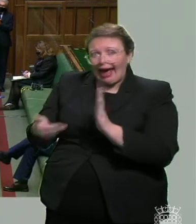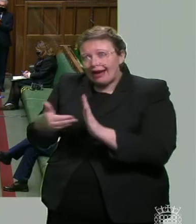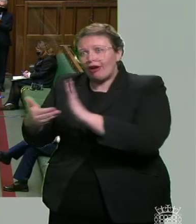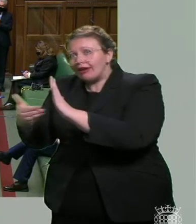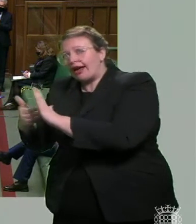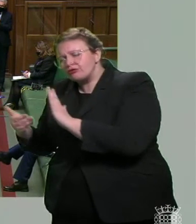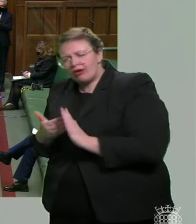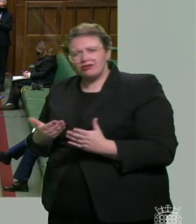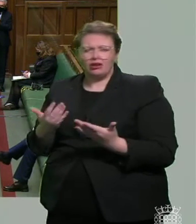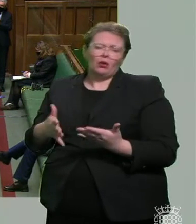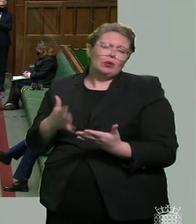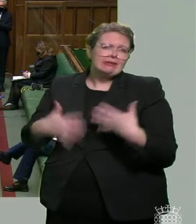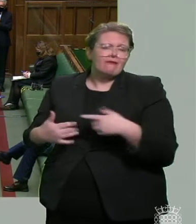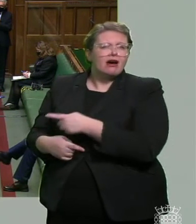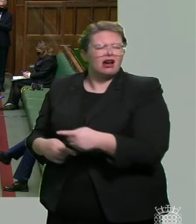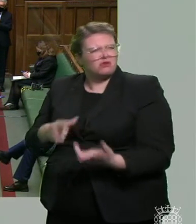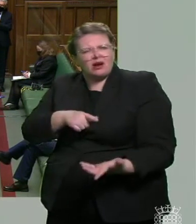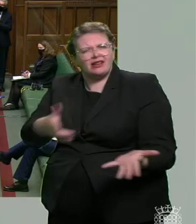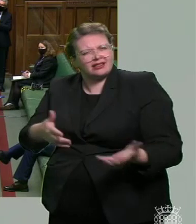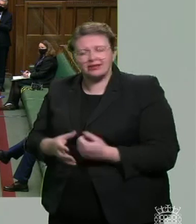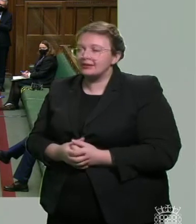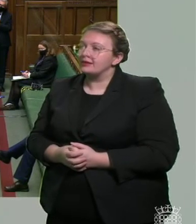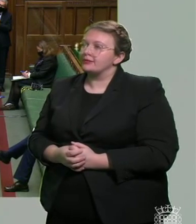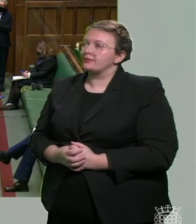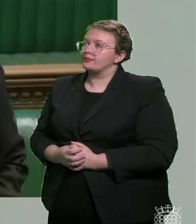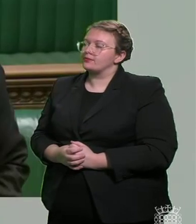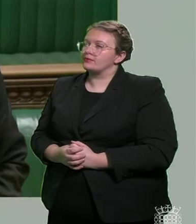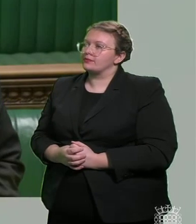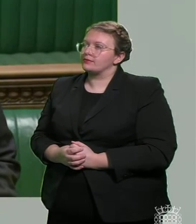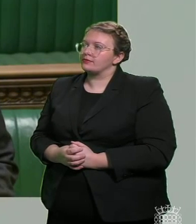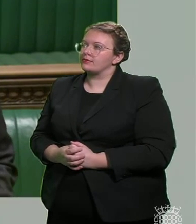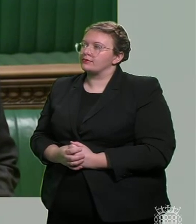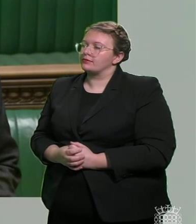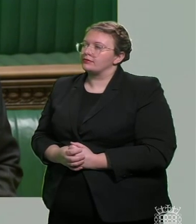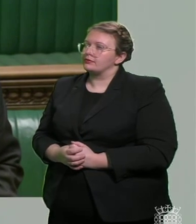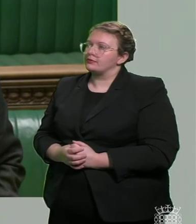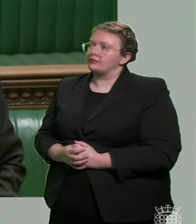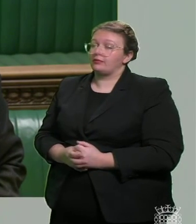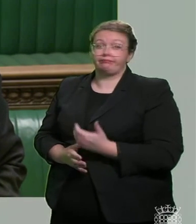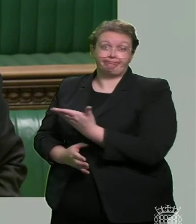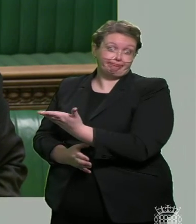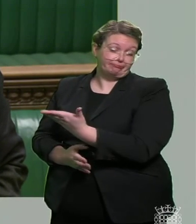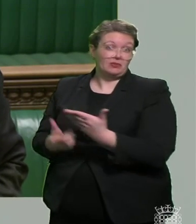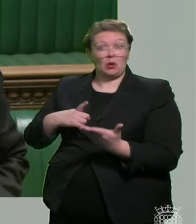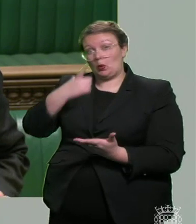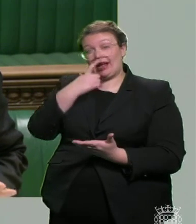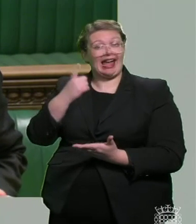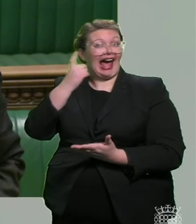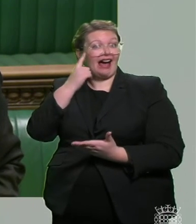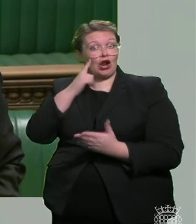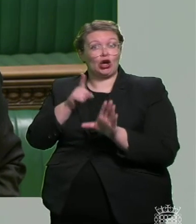In respect of the right honourable and learned Gentleman’s last answer, may I advise him to consult YouTube, where he will find an answer?